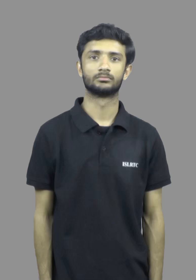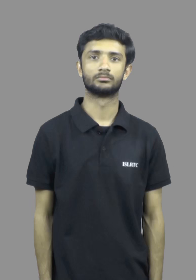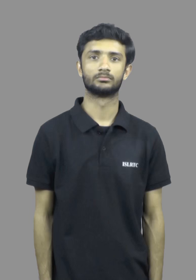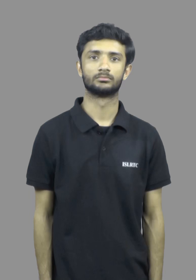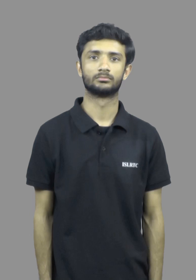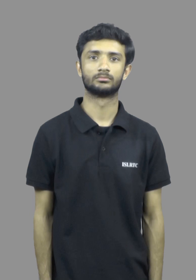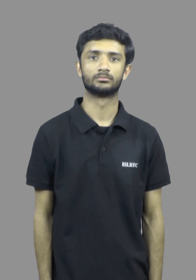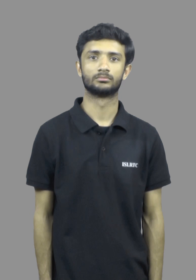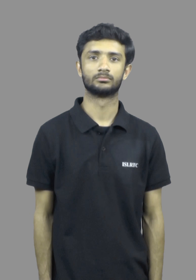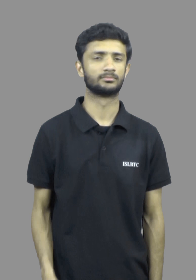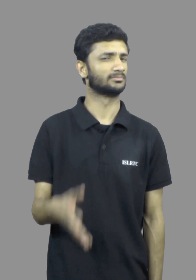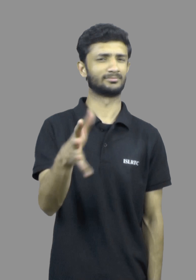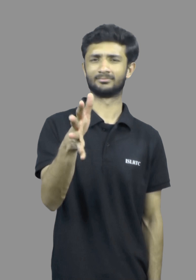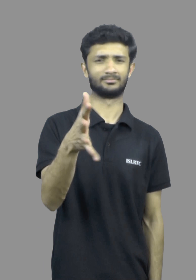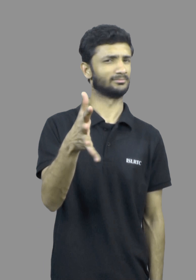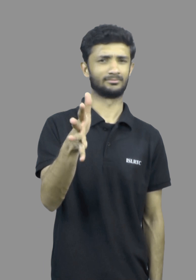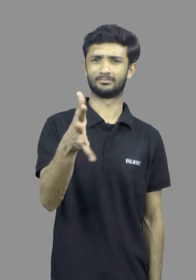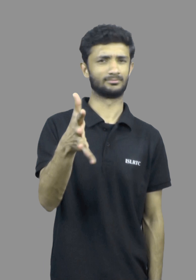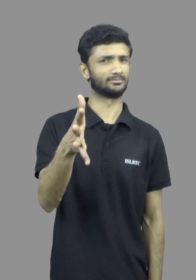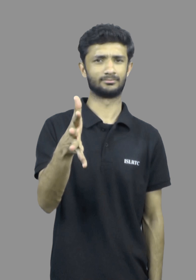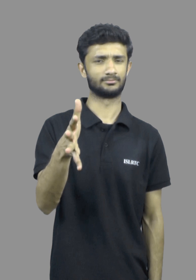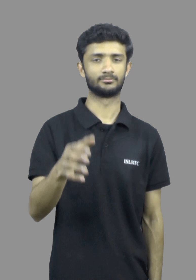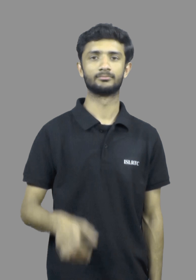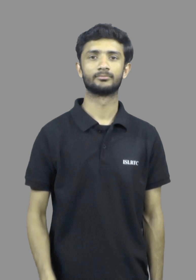No Not